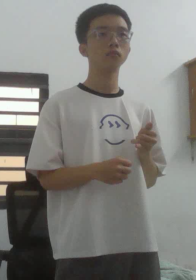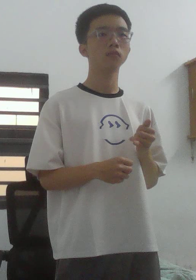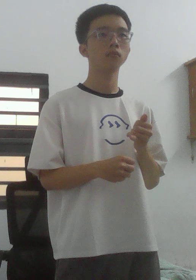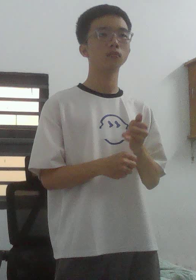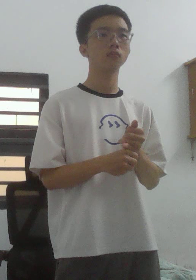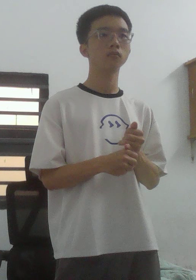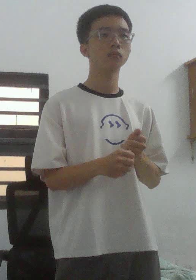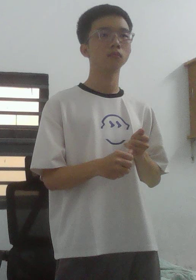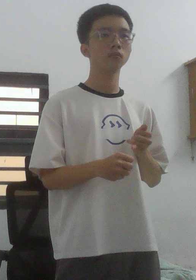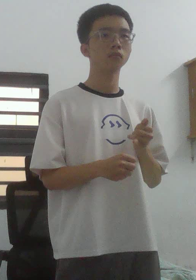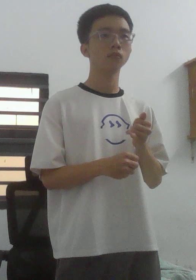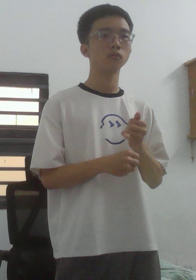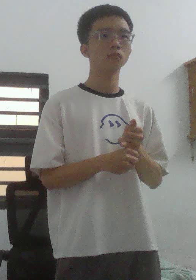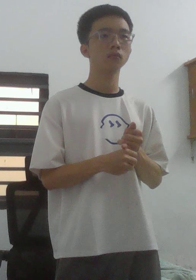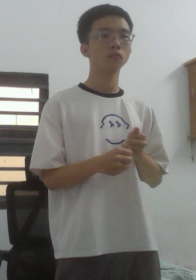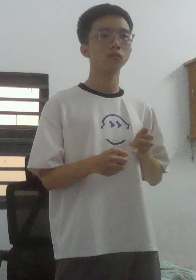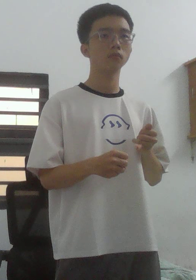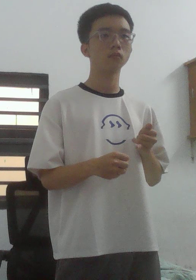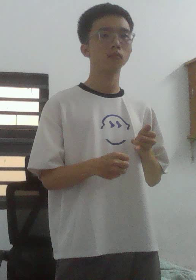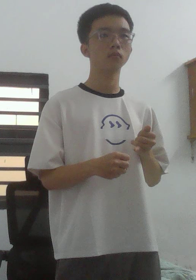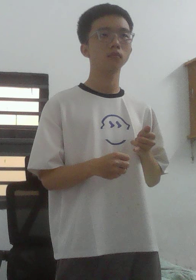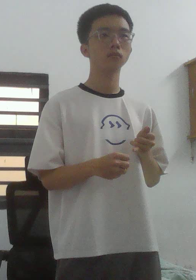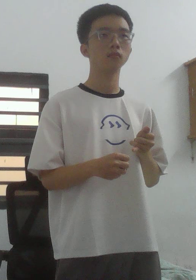cuoi nam